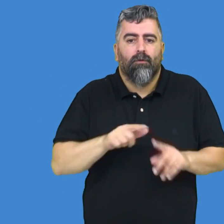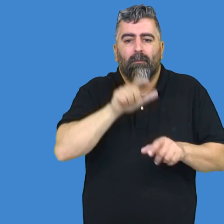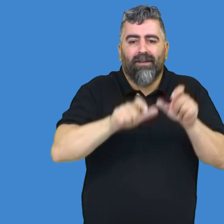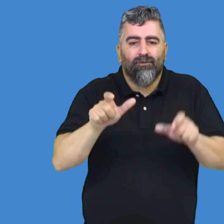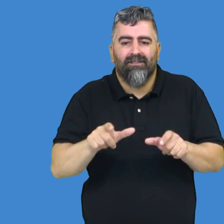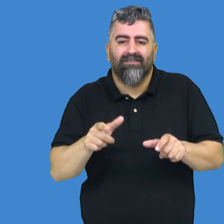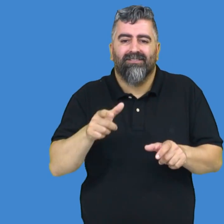persona